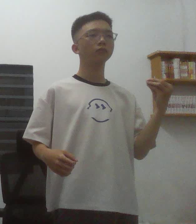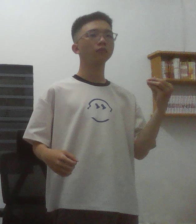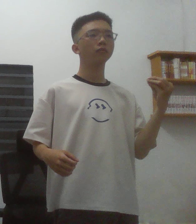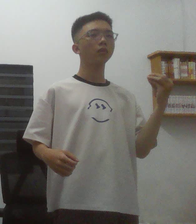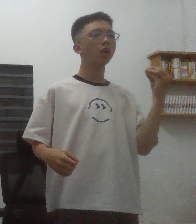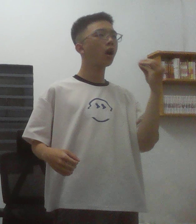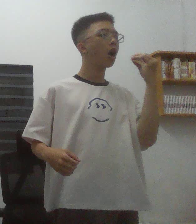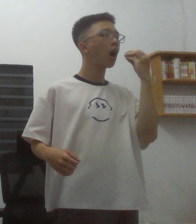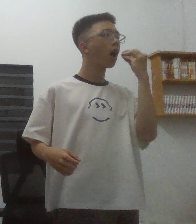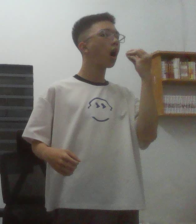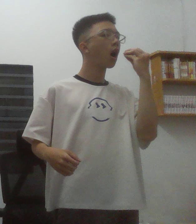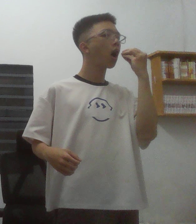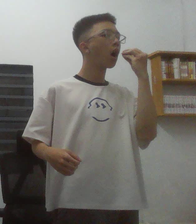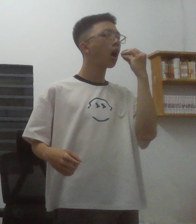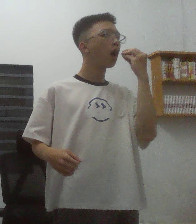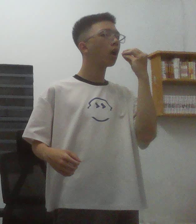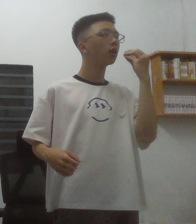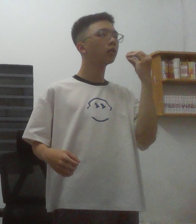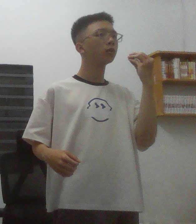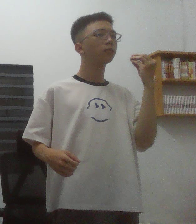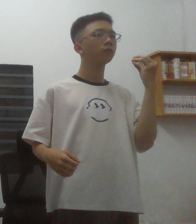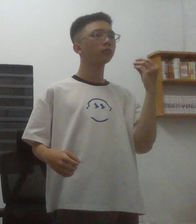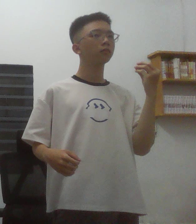an